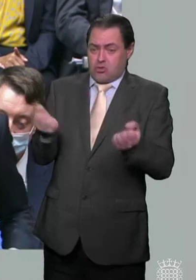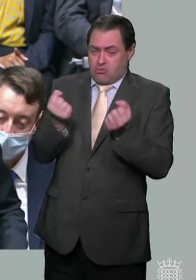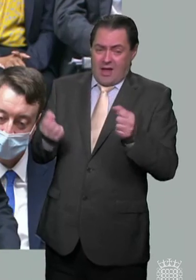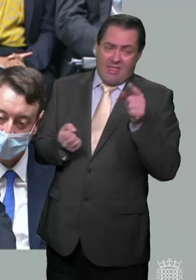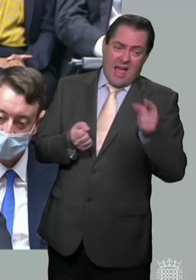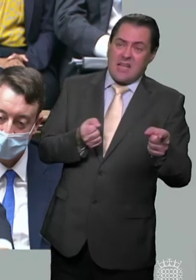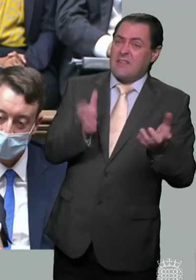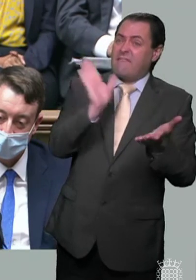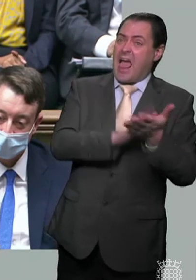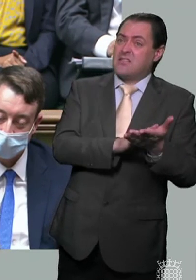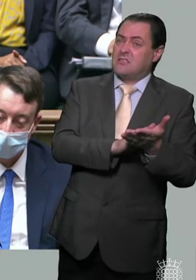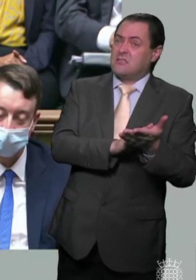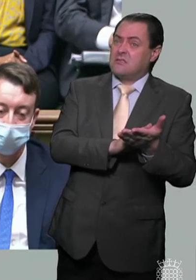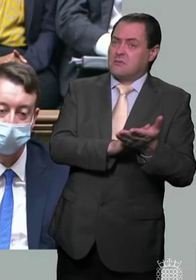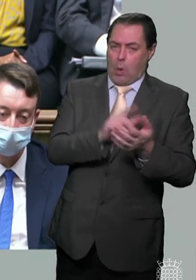So I am going to end the irrational duty